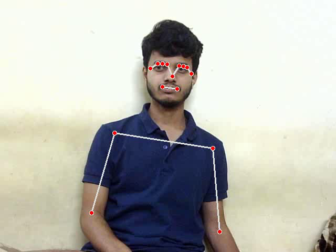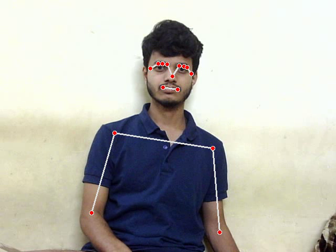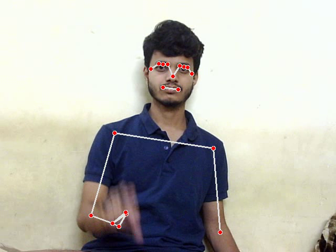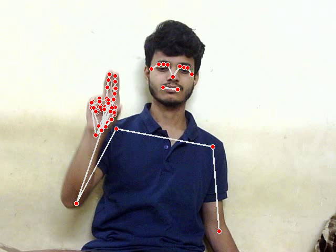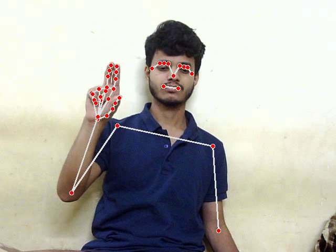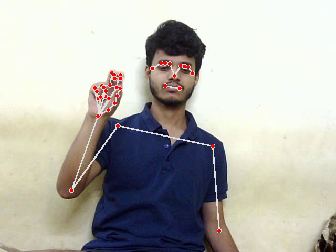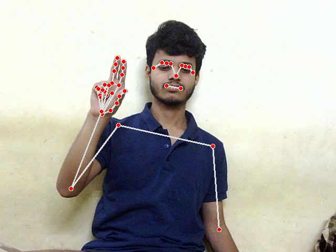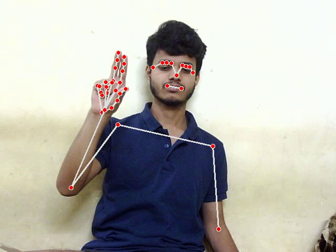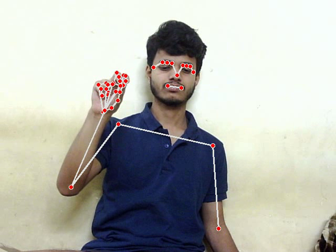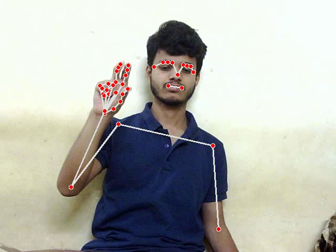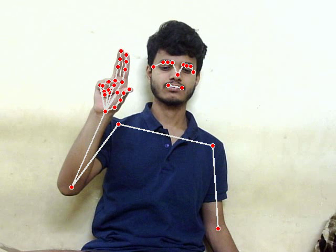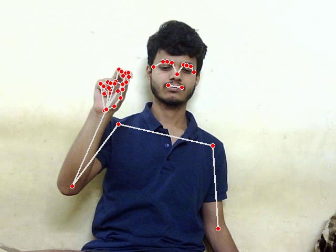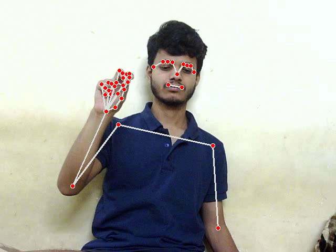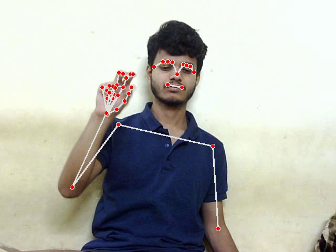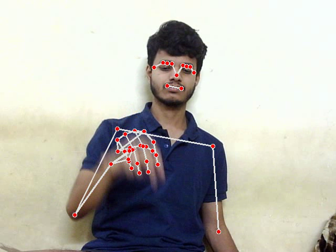no